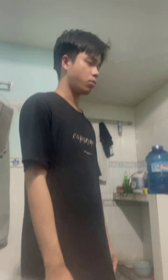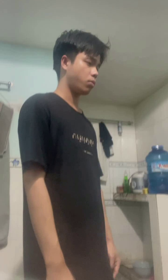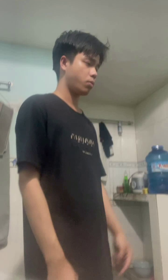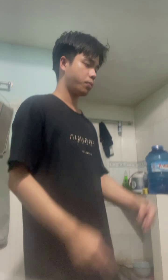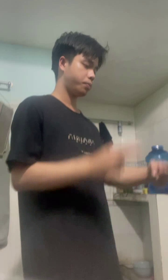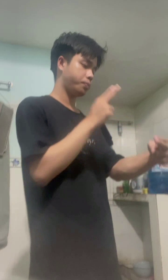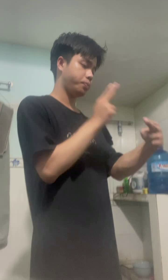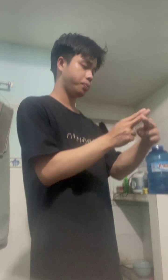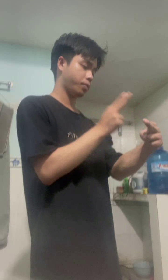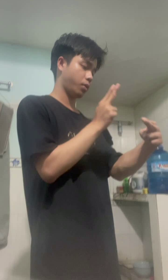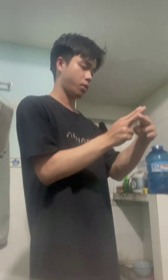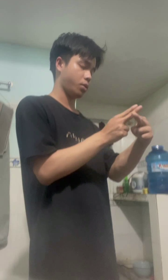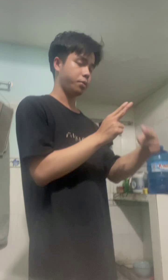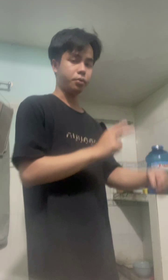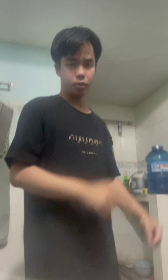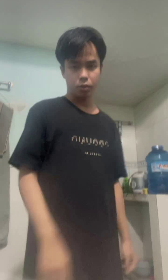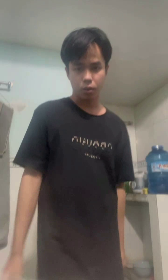yeu cau